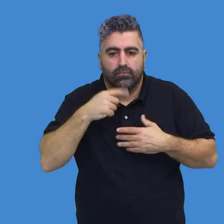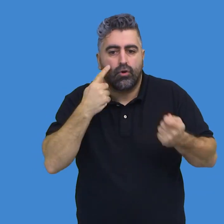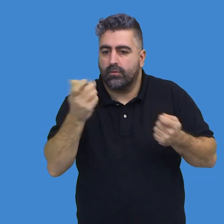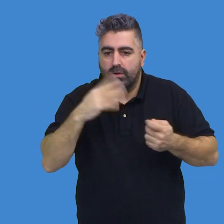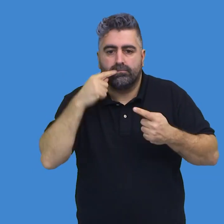control